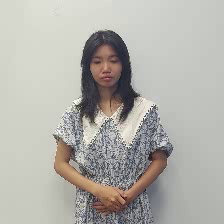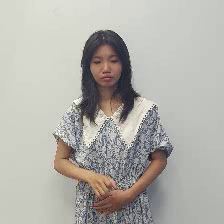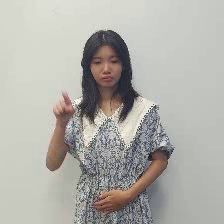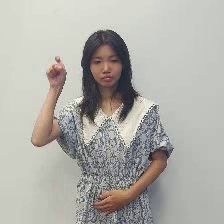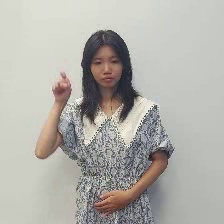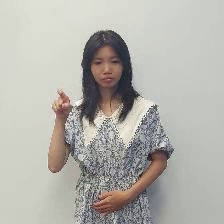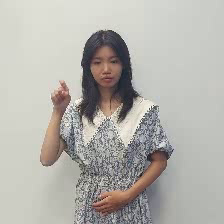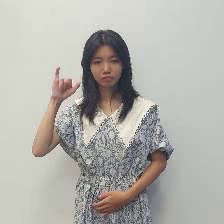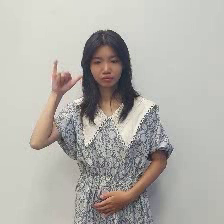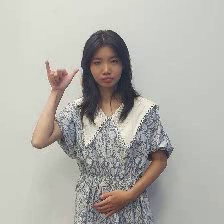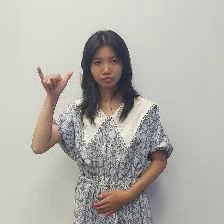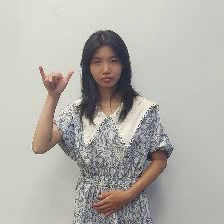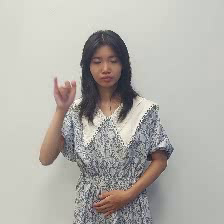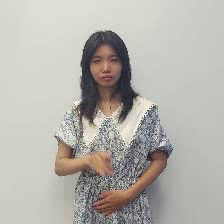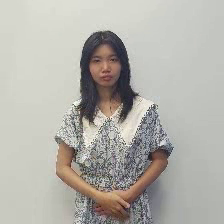Đồng ý